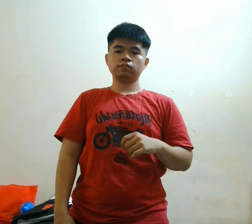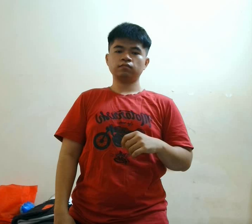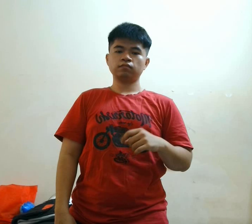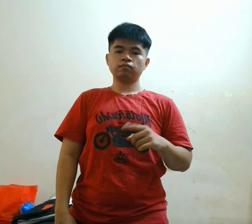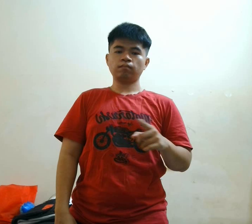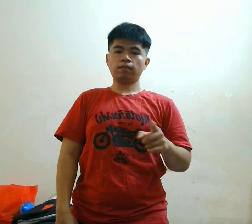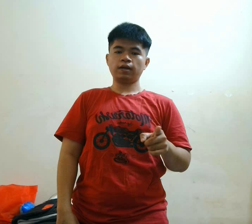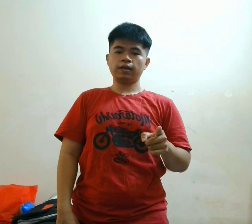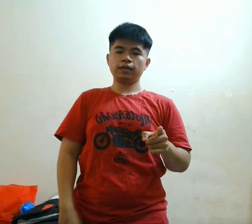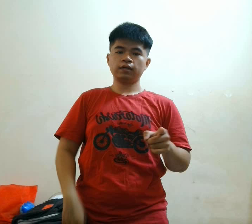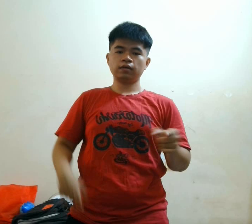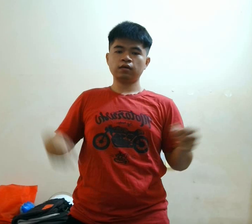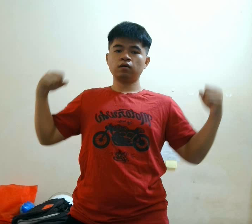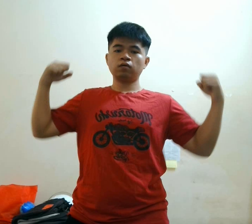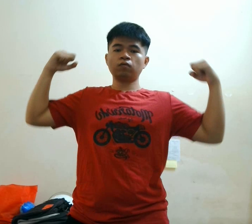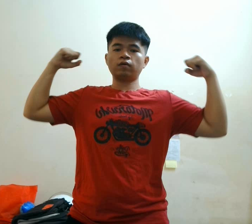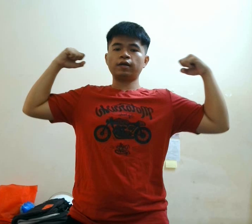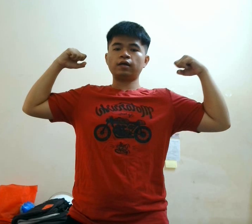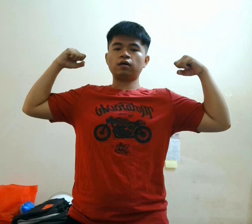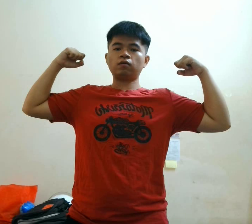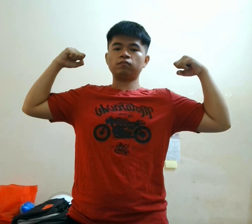ban khoe khong